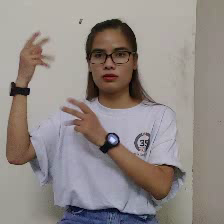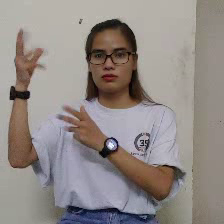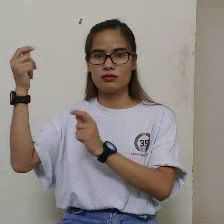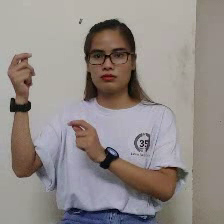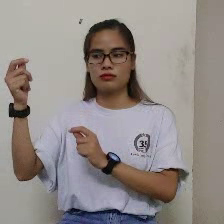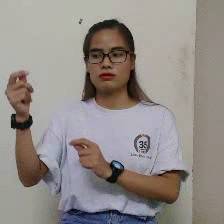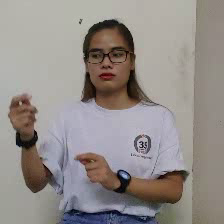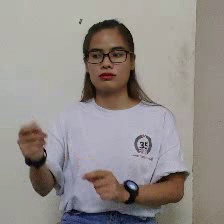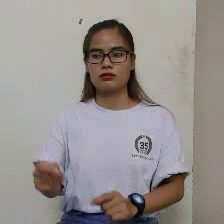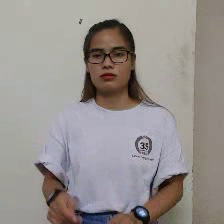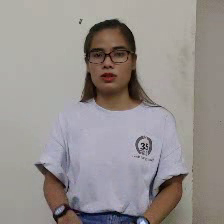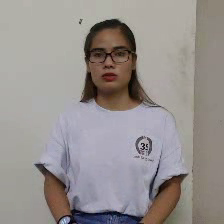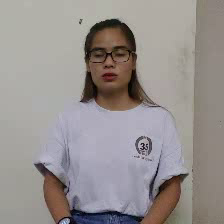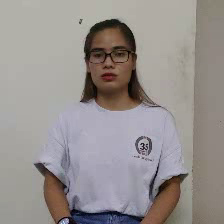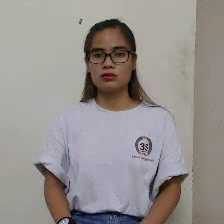Cho